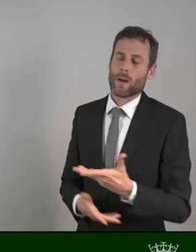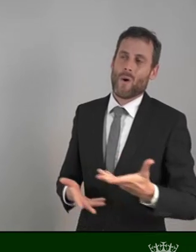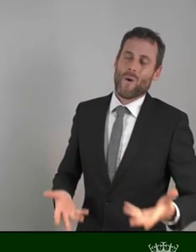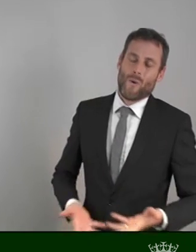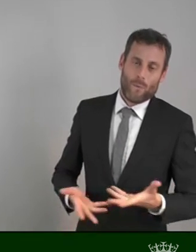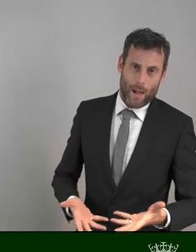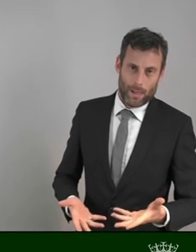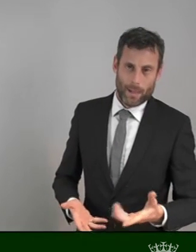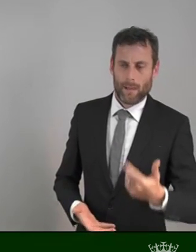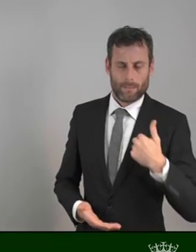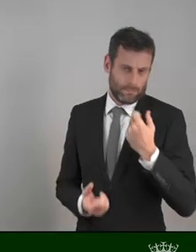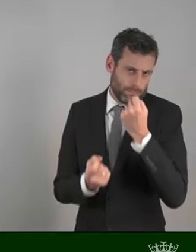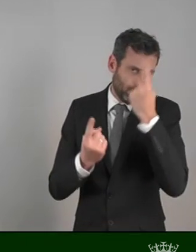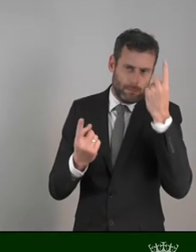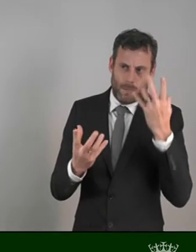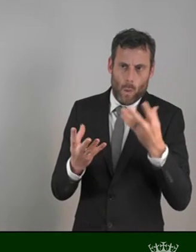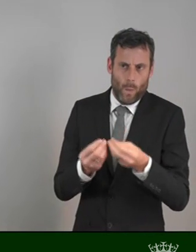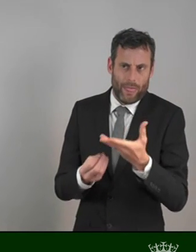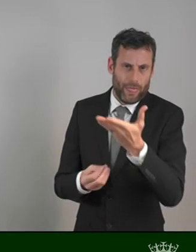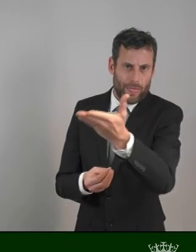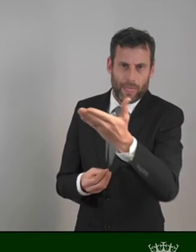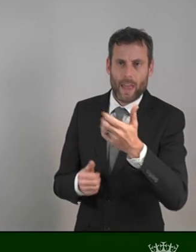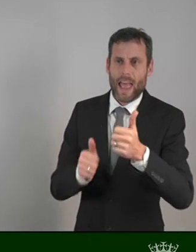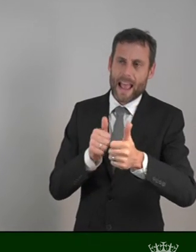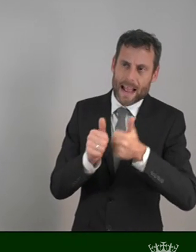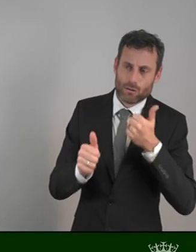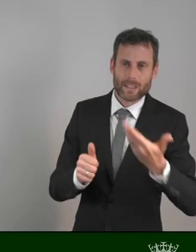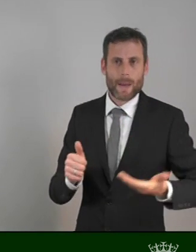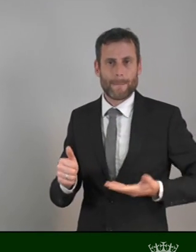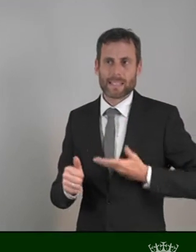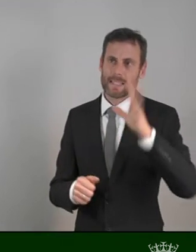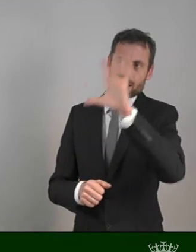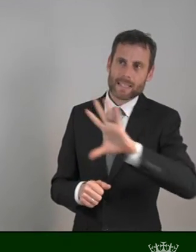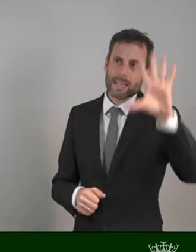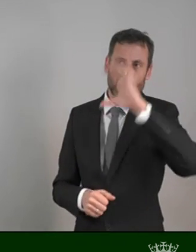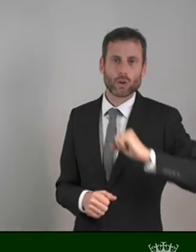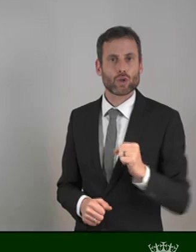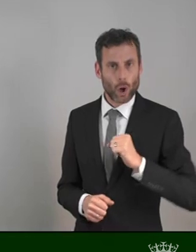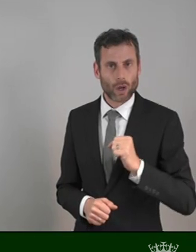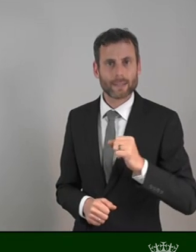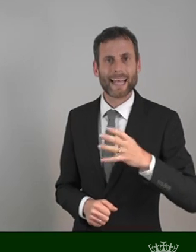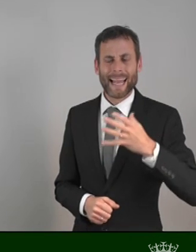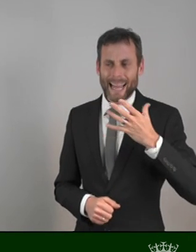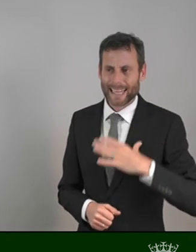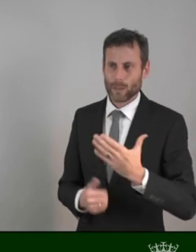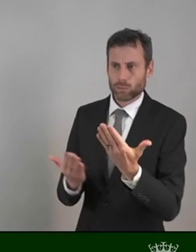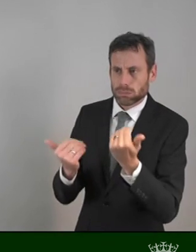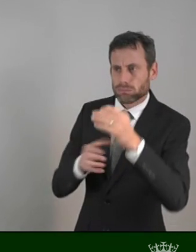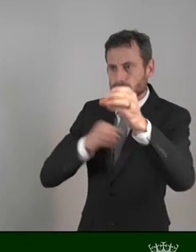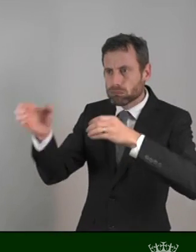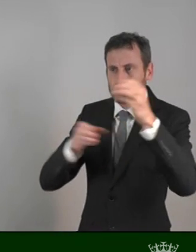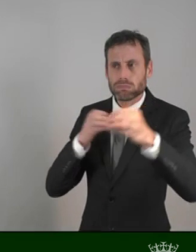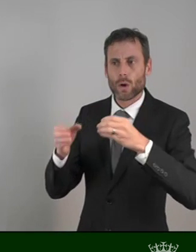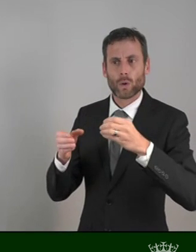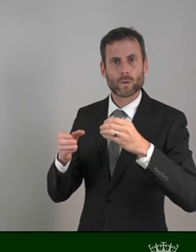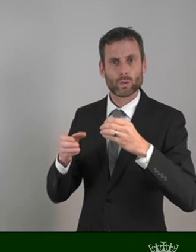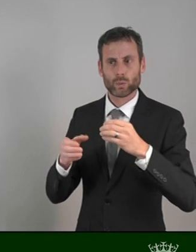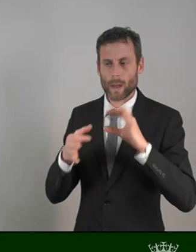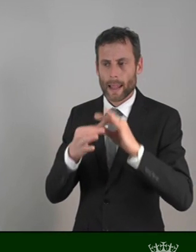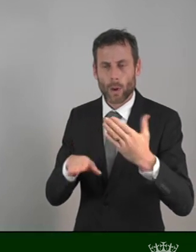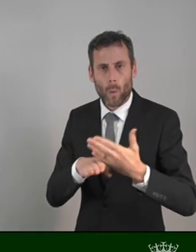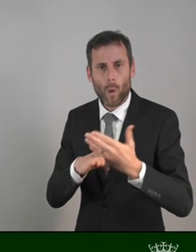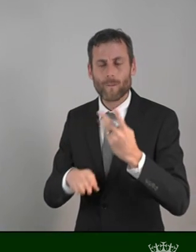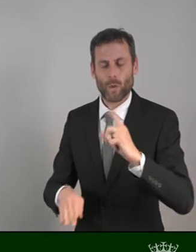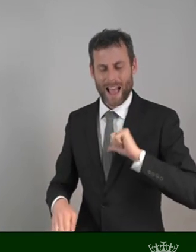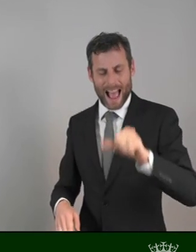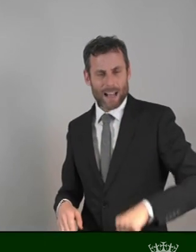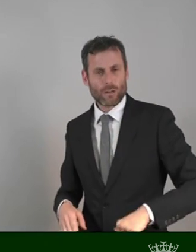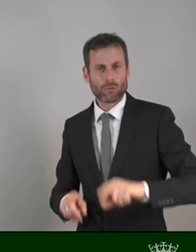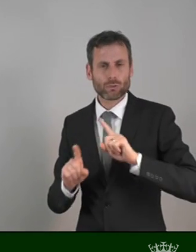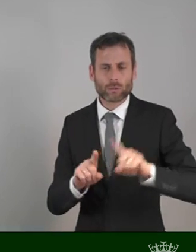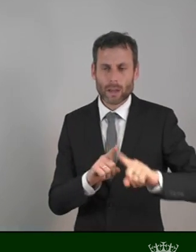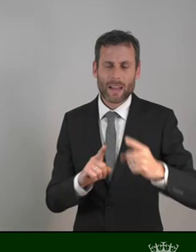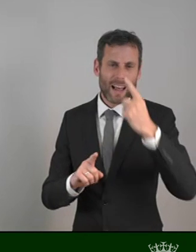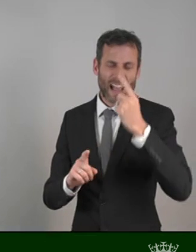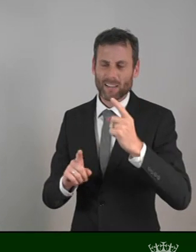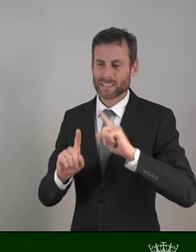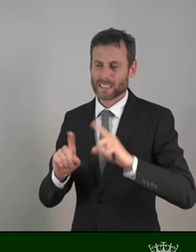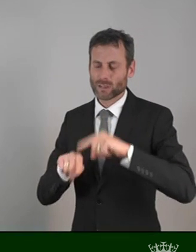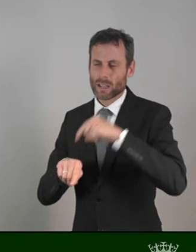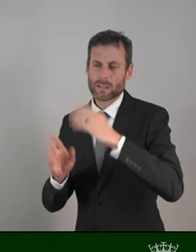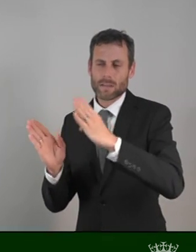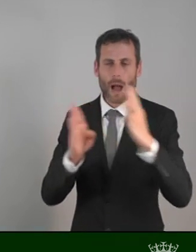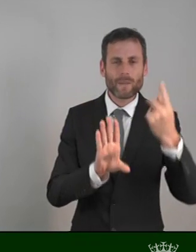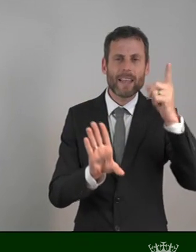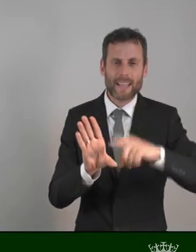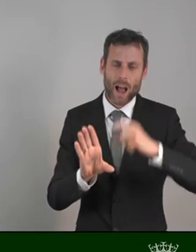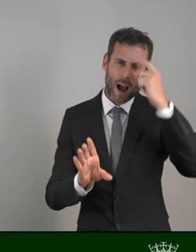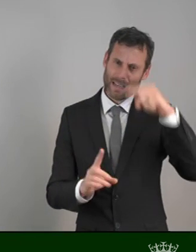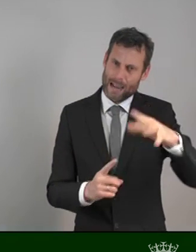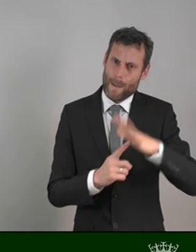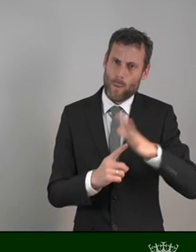I have every sympathy with the industries and businesses of Scotland that need to allow workers to come freely for the seasonal agricultural workers scheme; we have doubled that number, and that is very important.